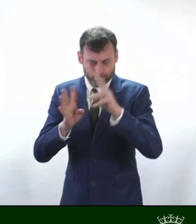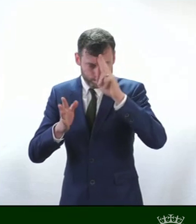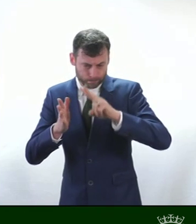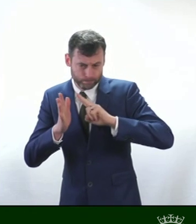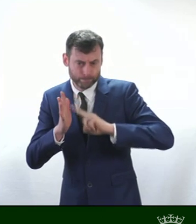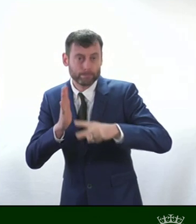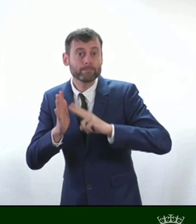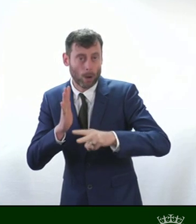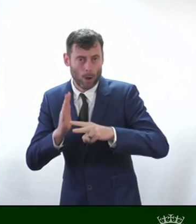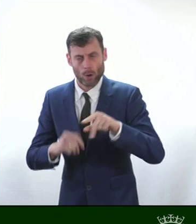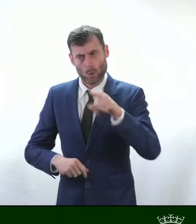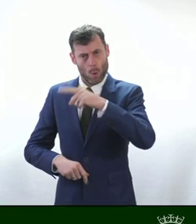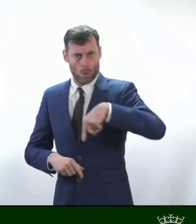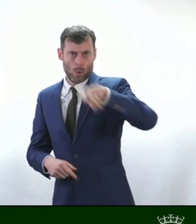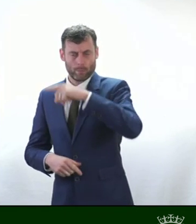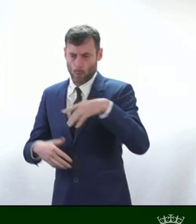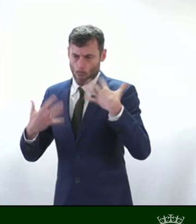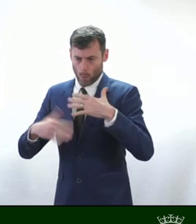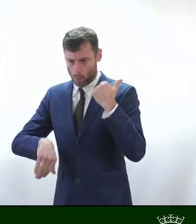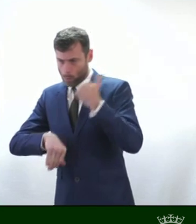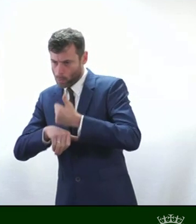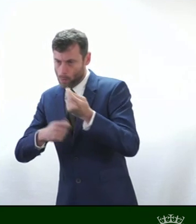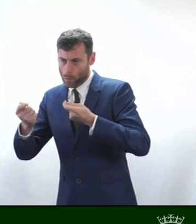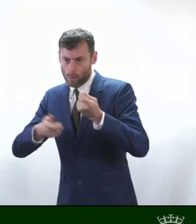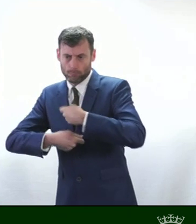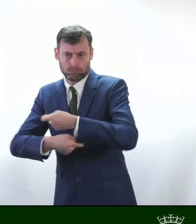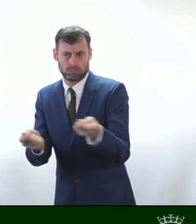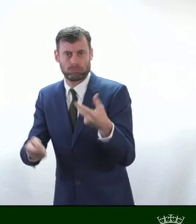This morning I had meetings with ministerial colleagues and others.